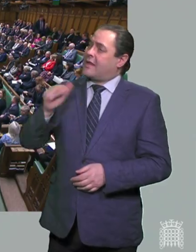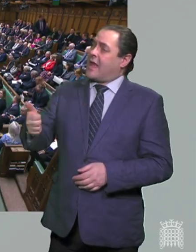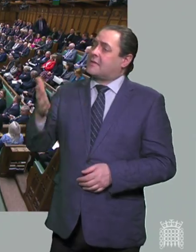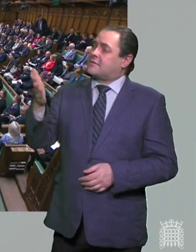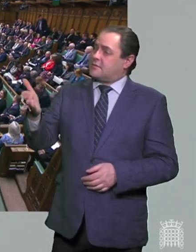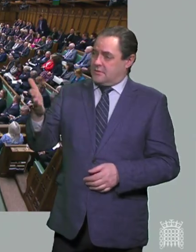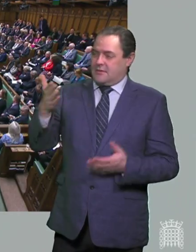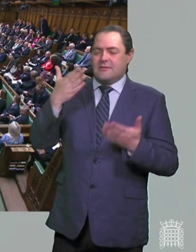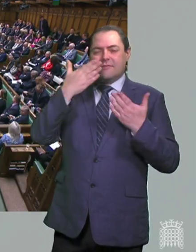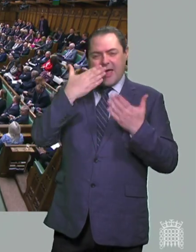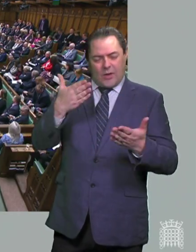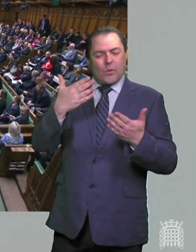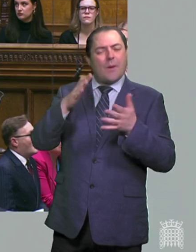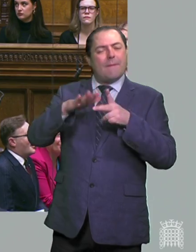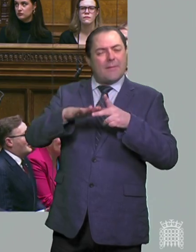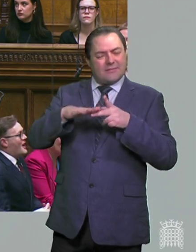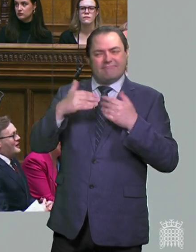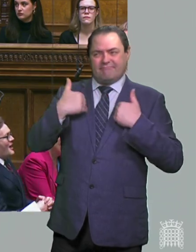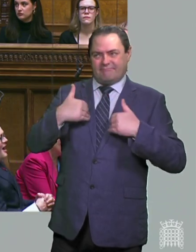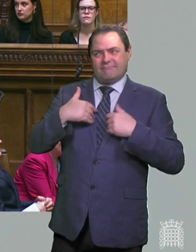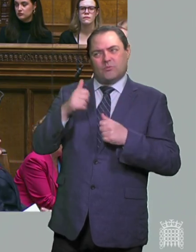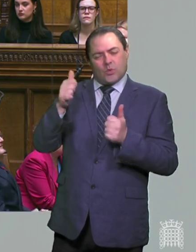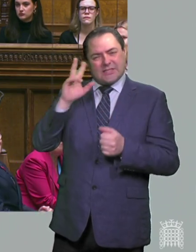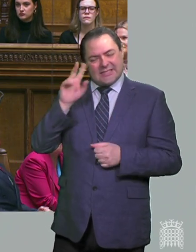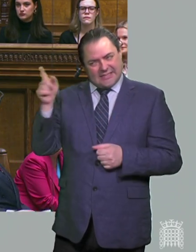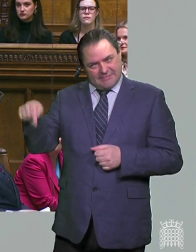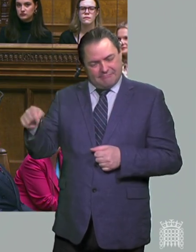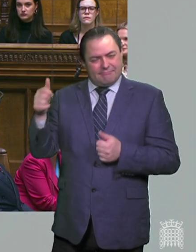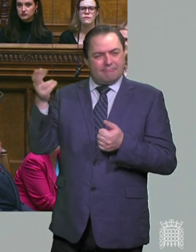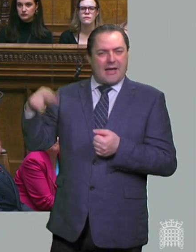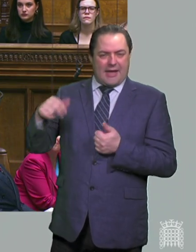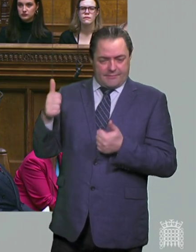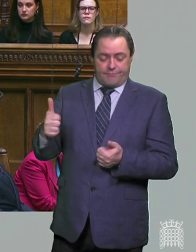It is so good to see you back in the Chair, Madam Deputy Speaker.